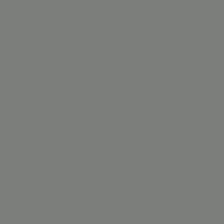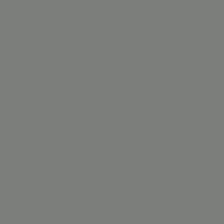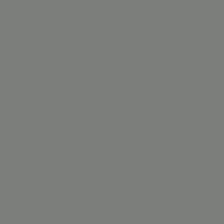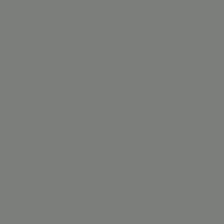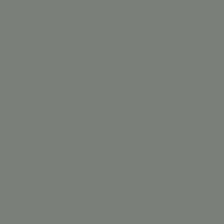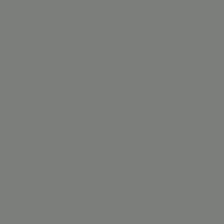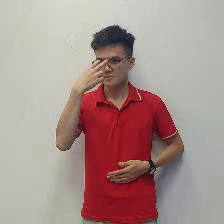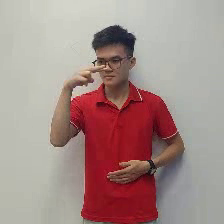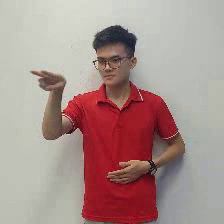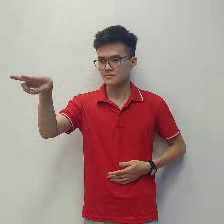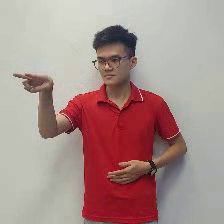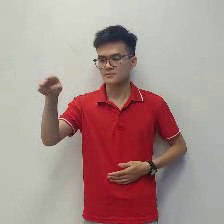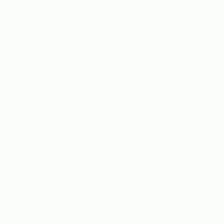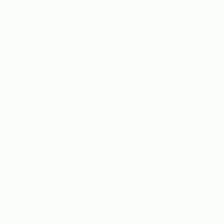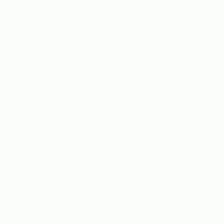Nhìn